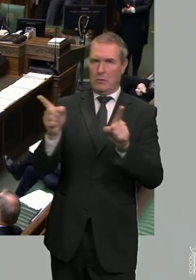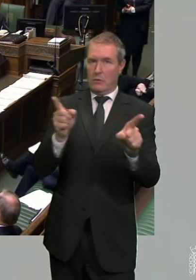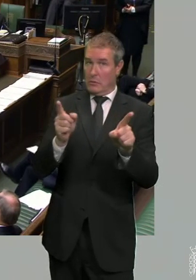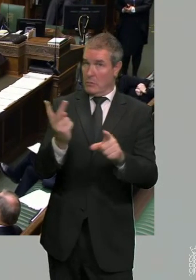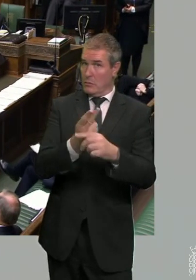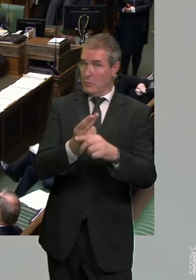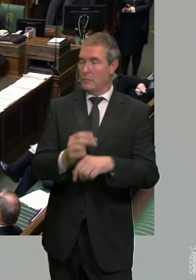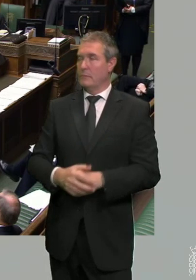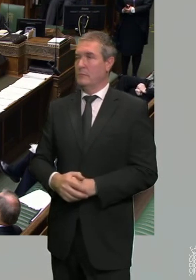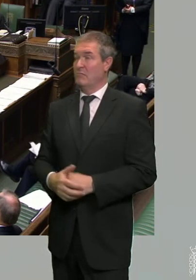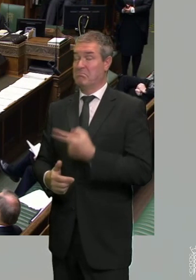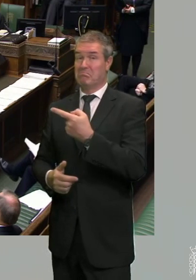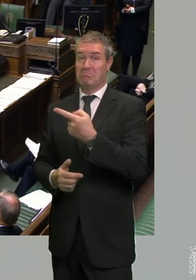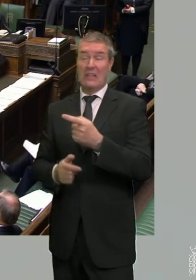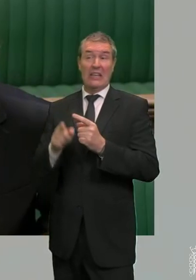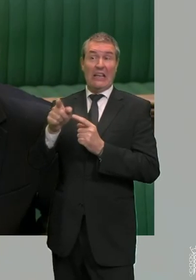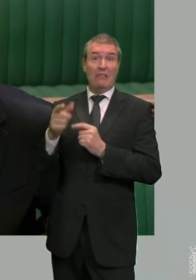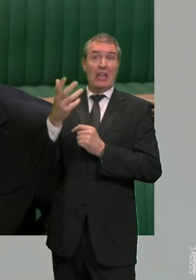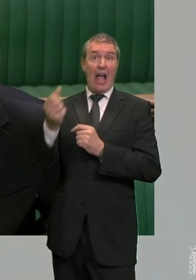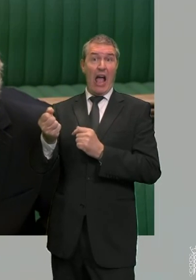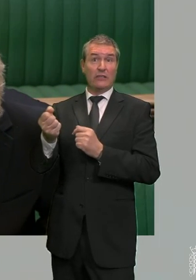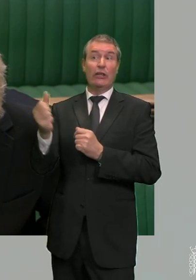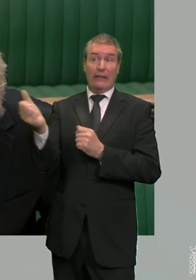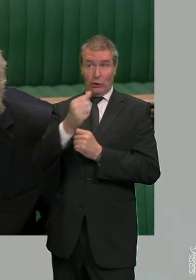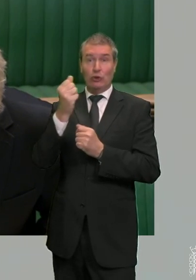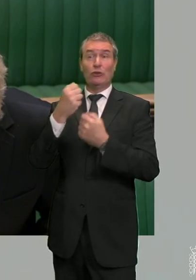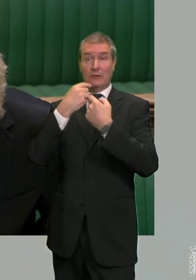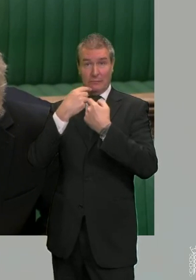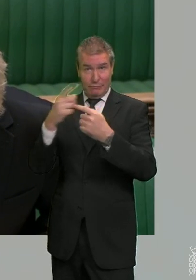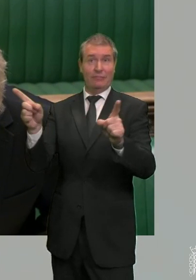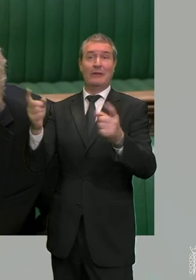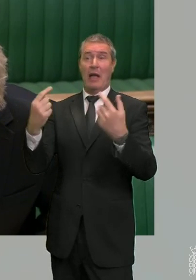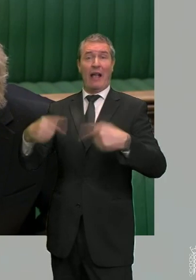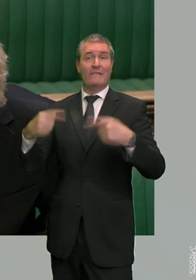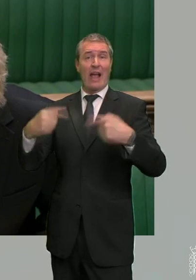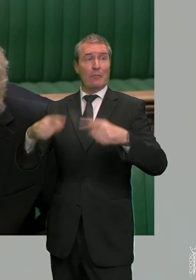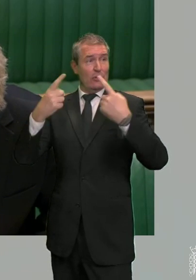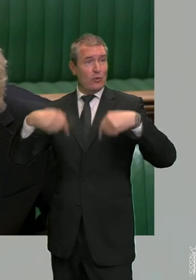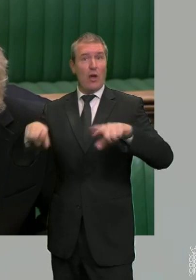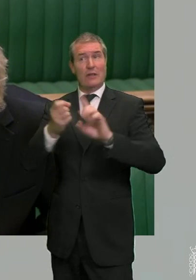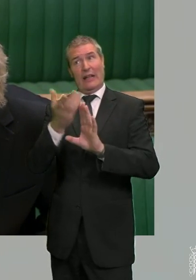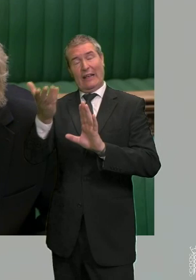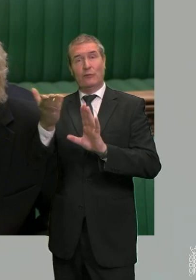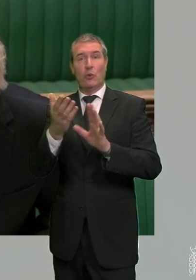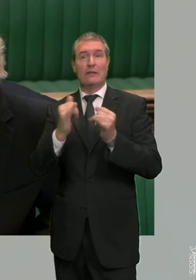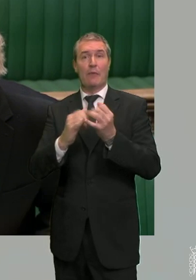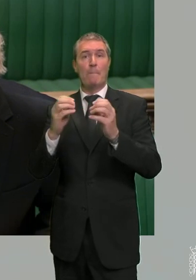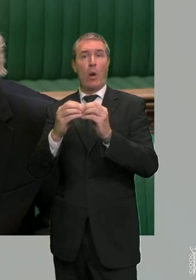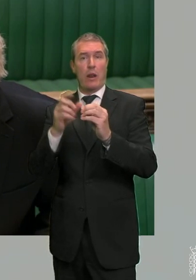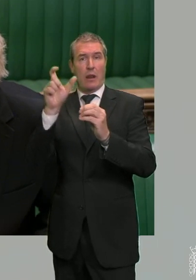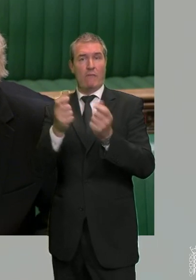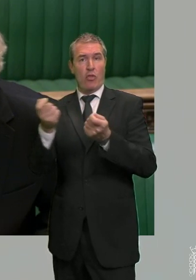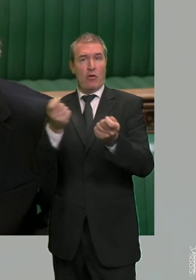If the right honourable and learned Gentleman has any such information, he should of course make it available to Mr Boardman; that is the point of his review.